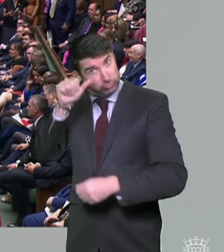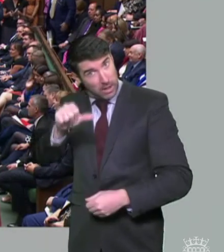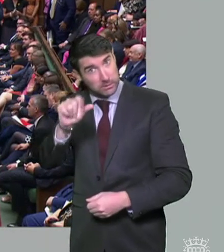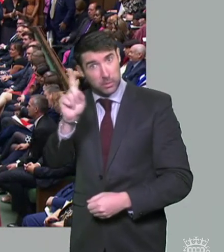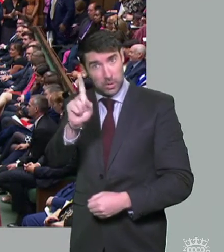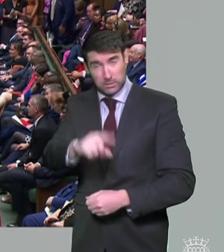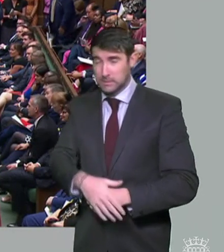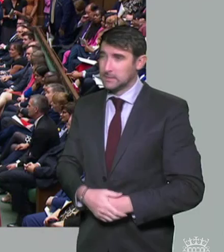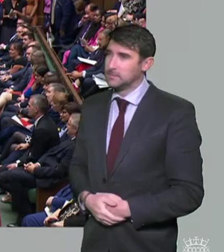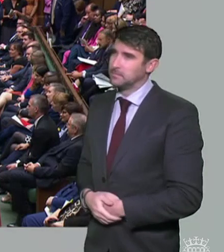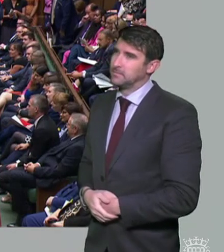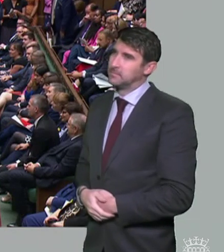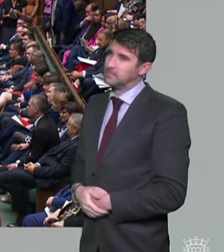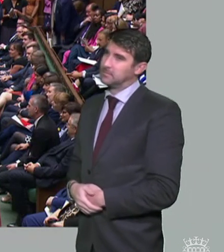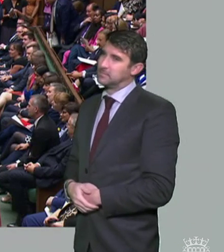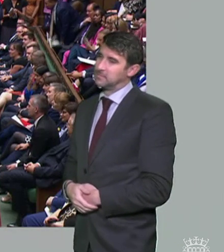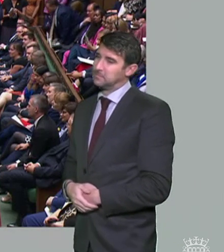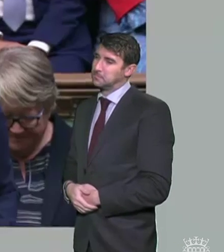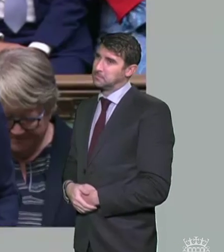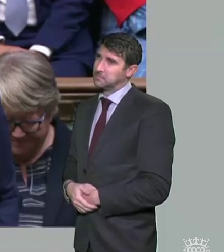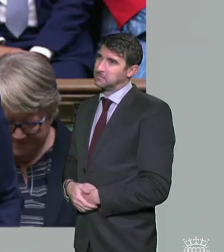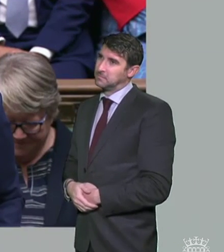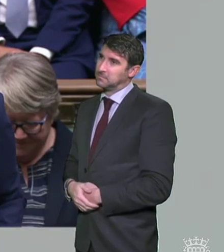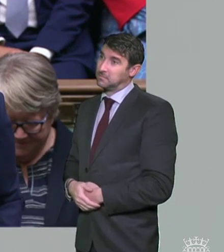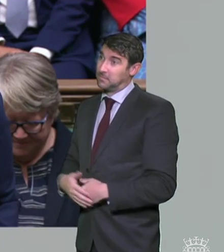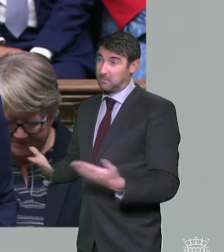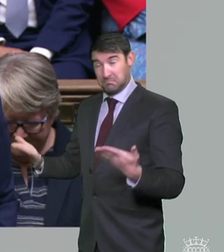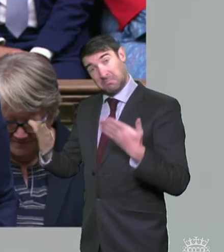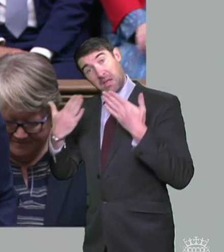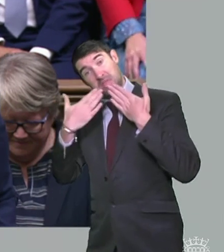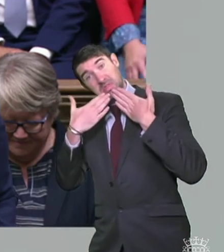I thank the right honourable and learned Gentleman for his welcome.